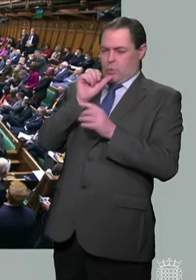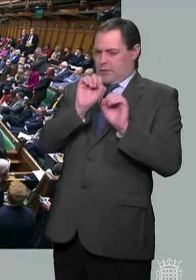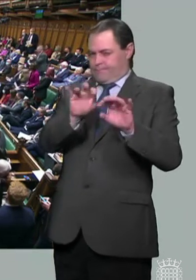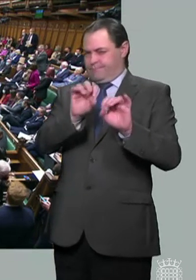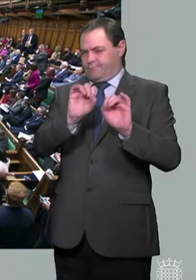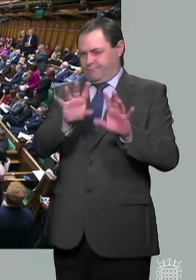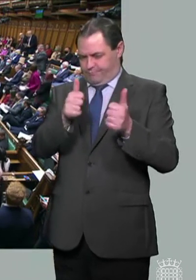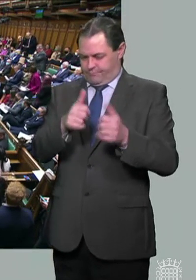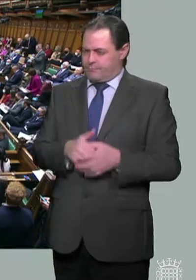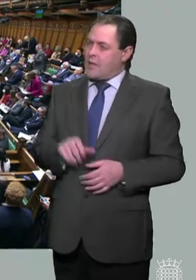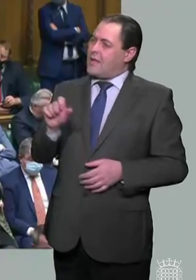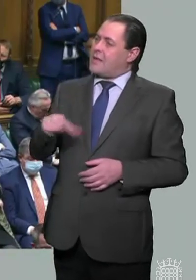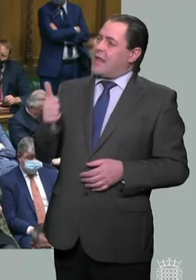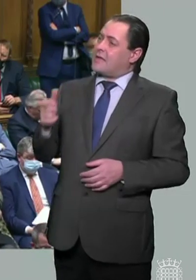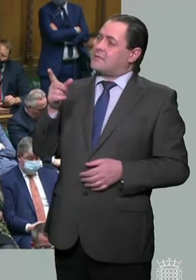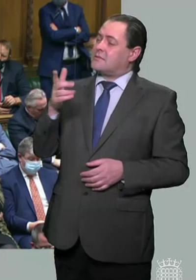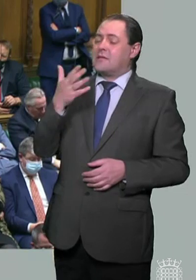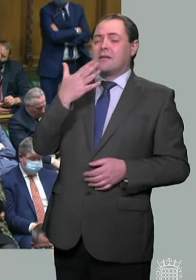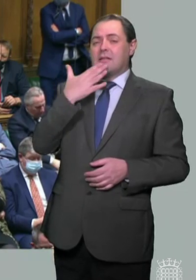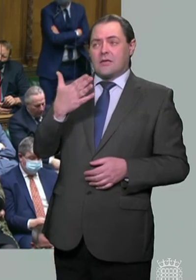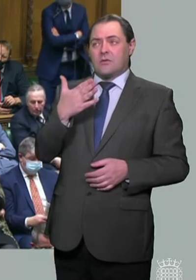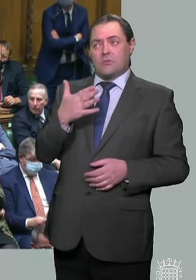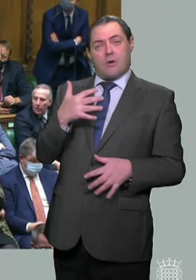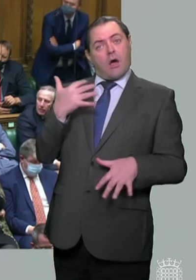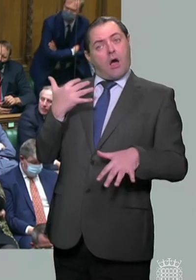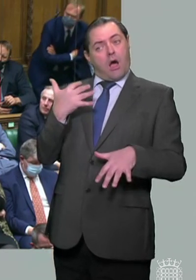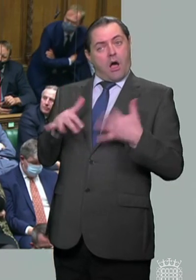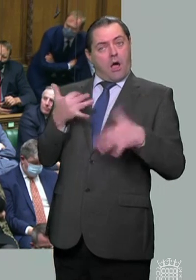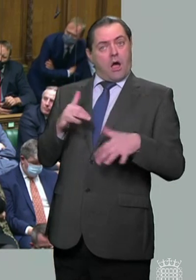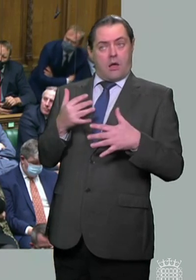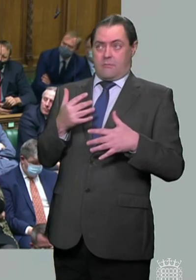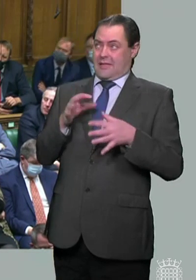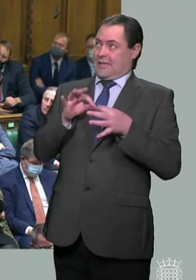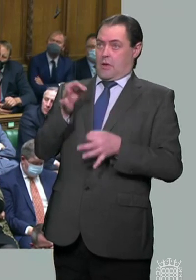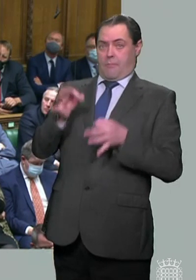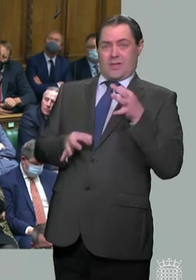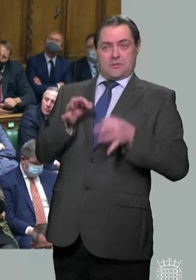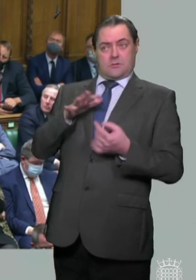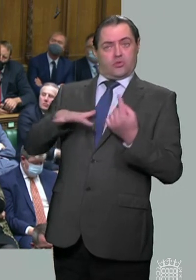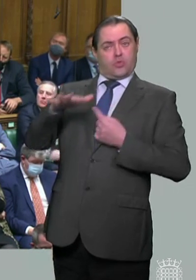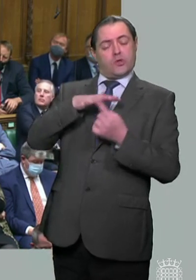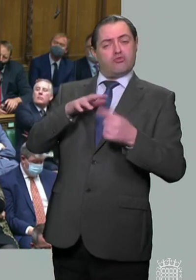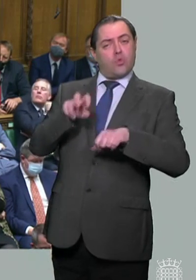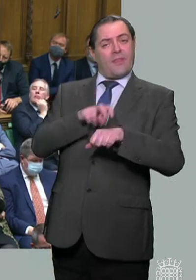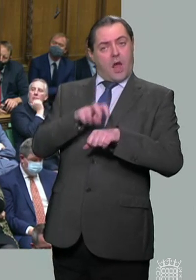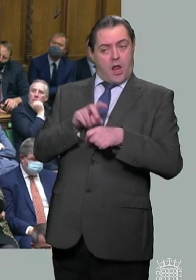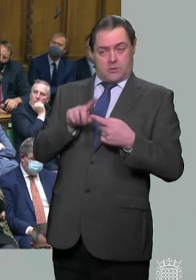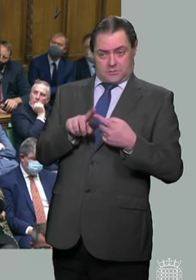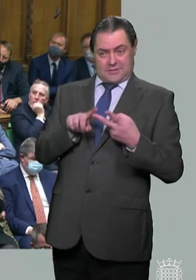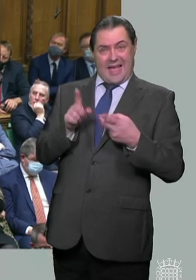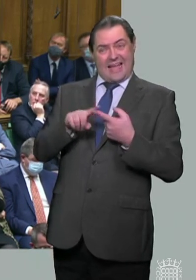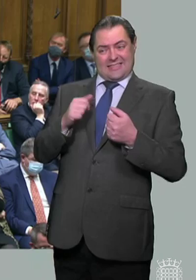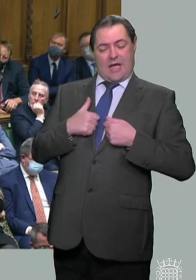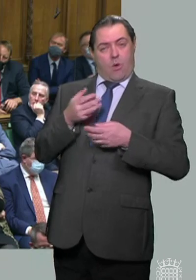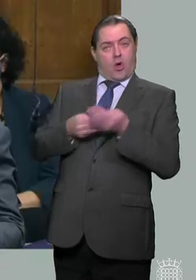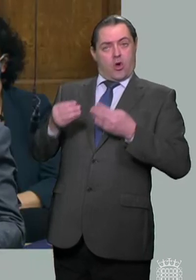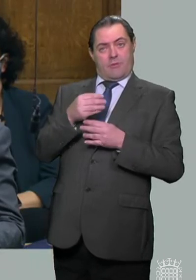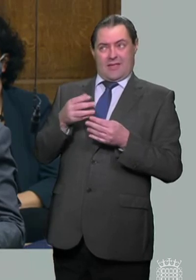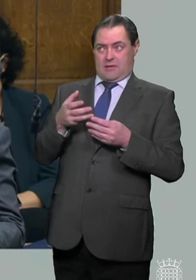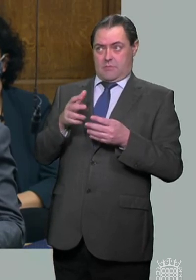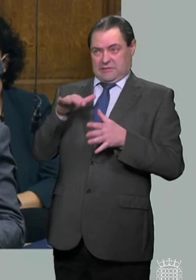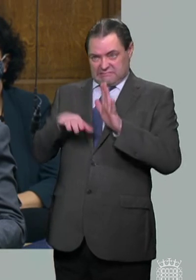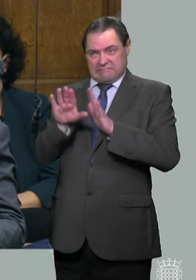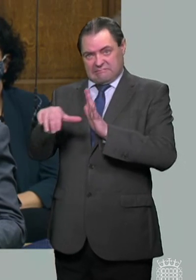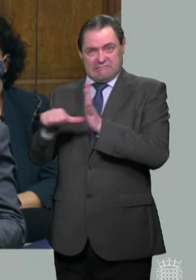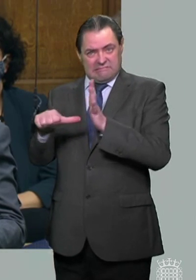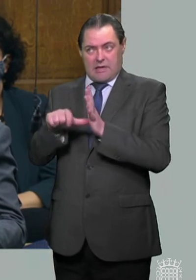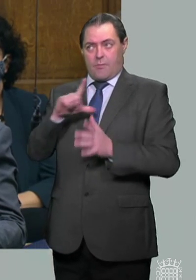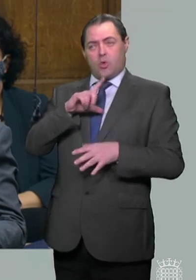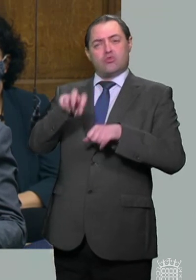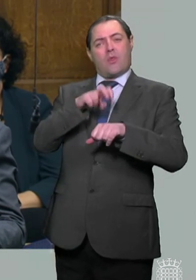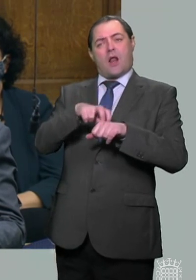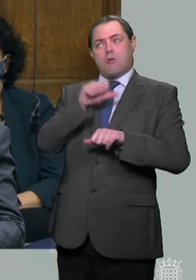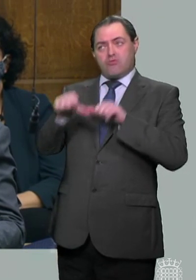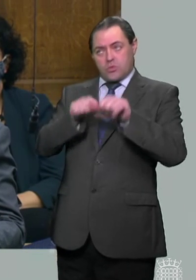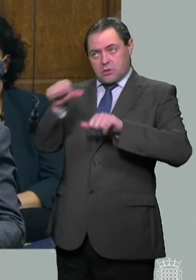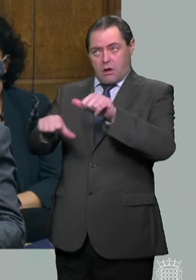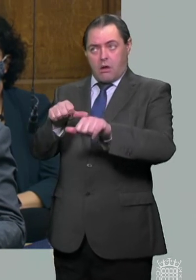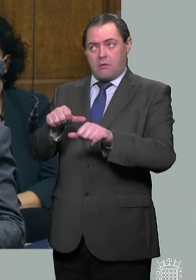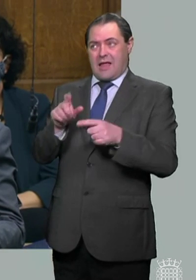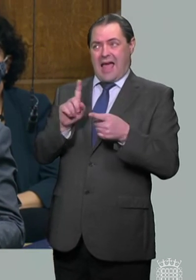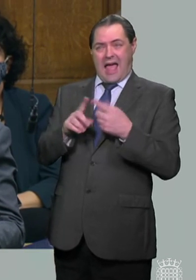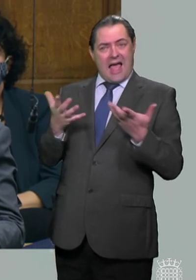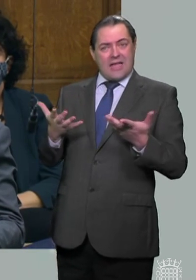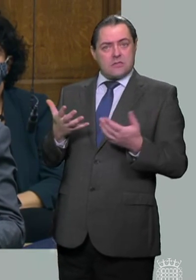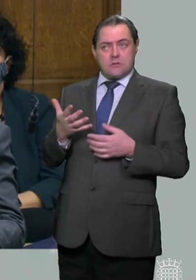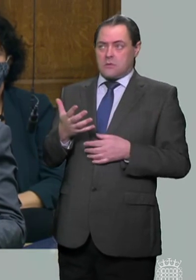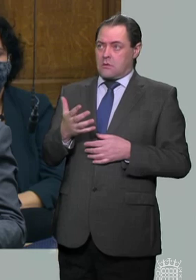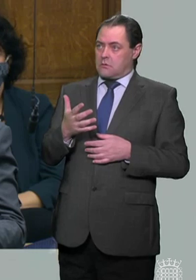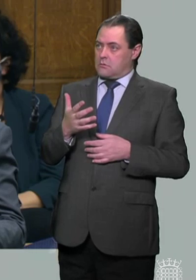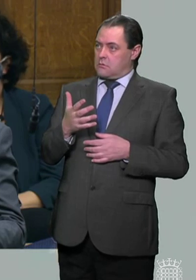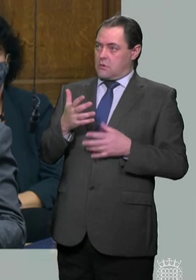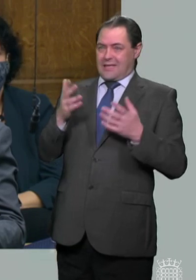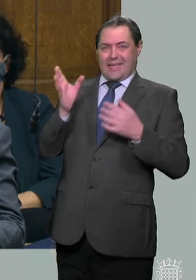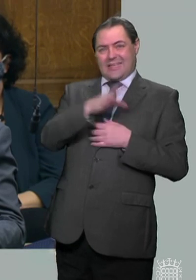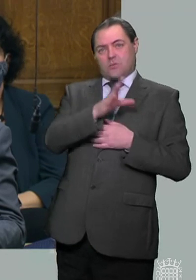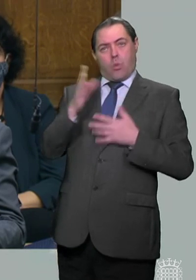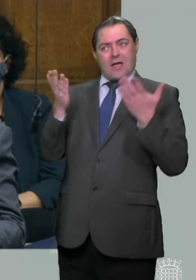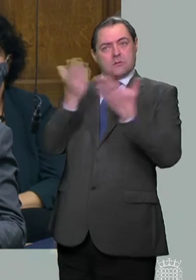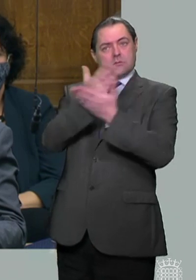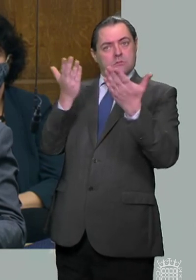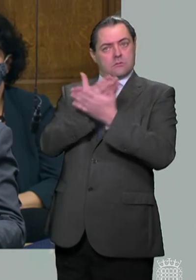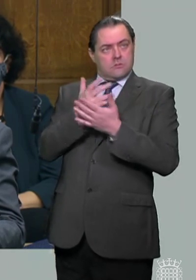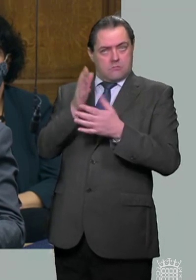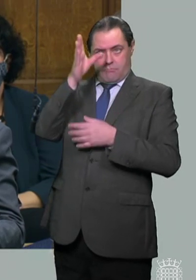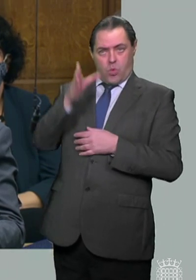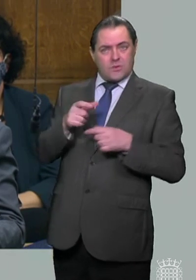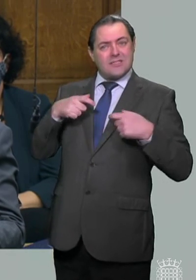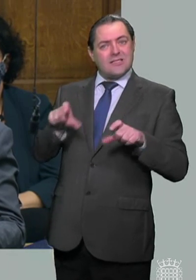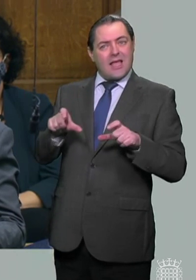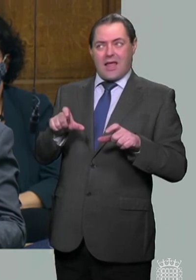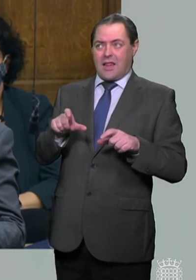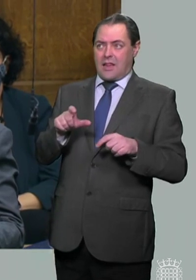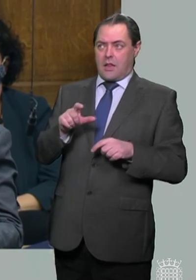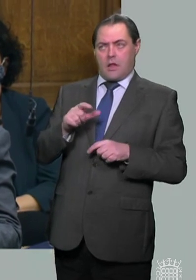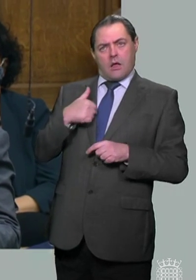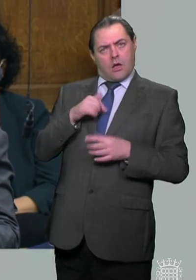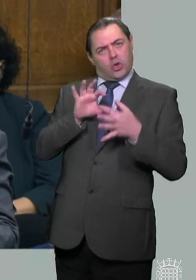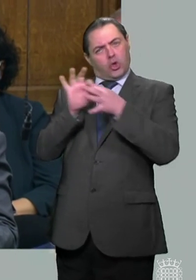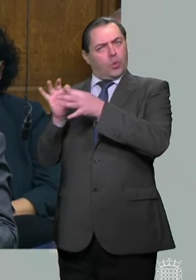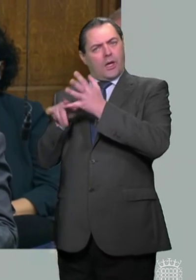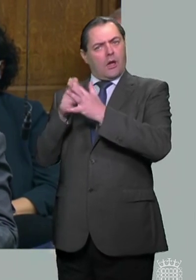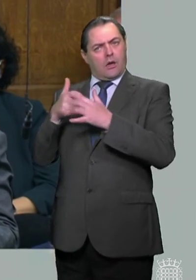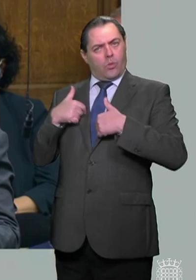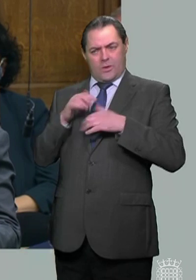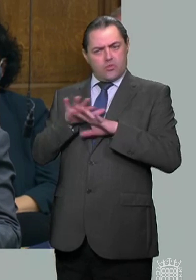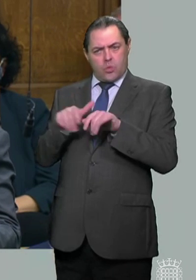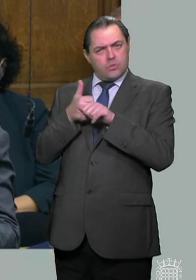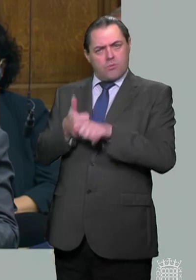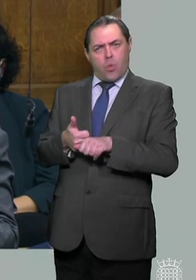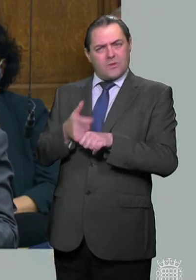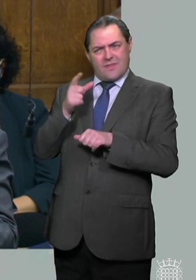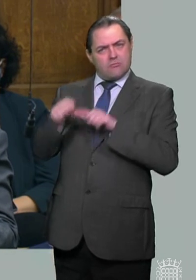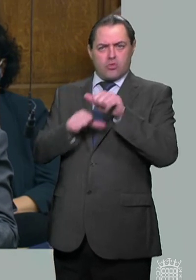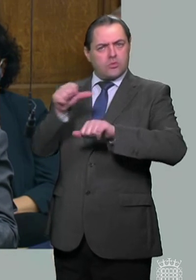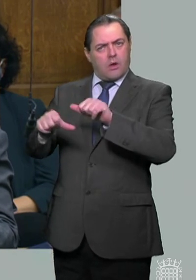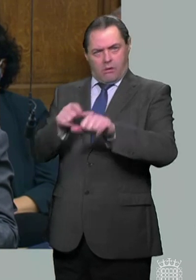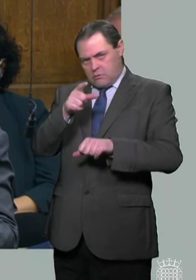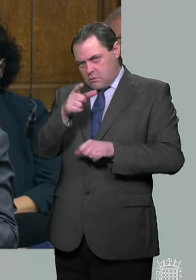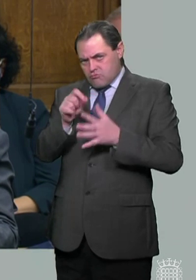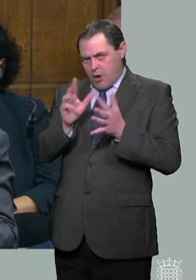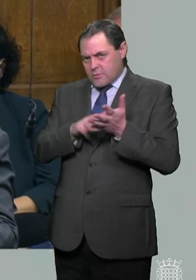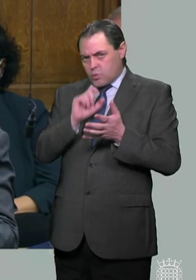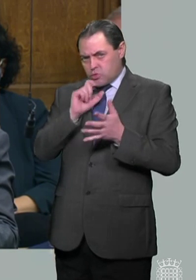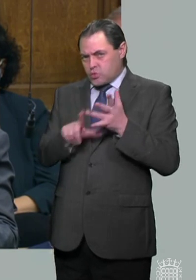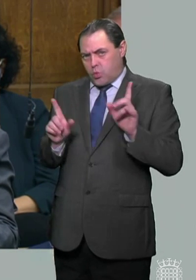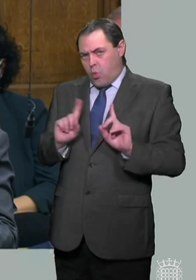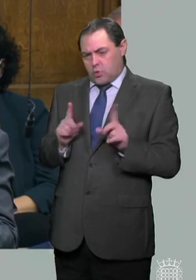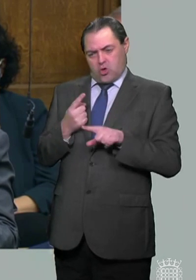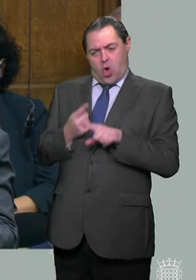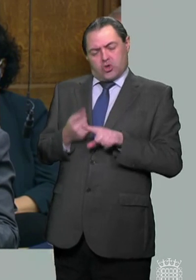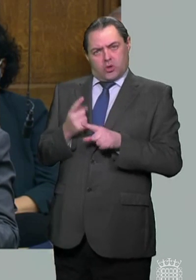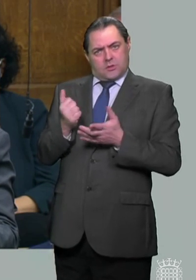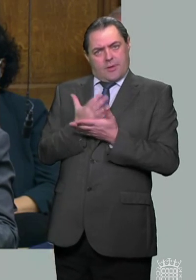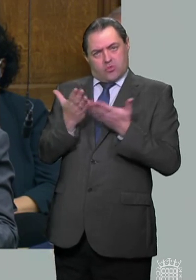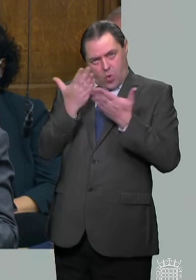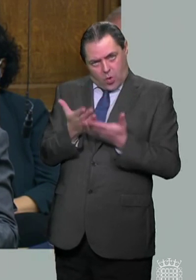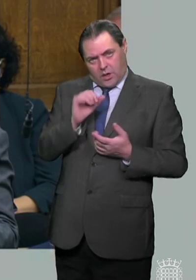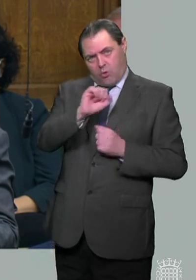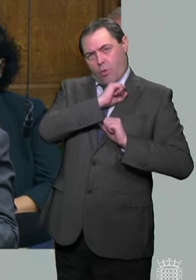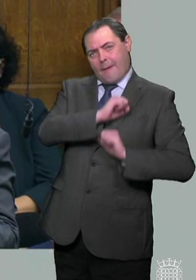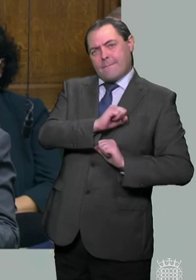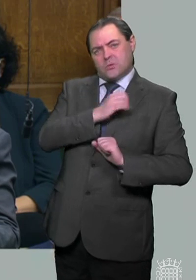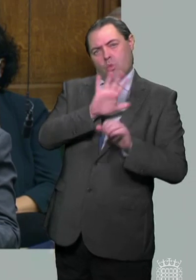Sir Jeffrey M. Donaldson In view of the harm caused to political stability in Northern Ireland and to our economy by the Northern Ireland protocol, noting the lack of progress in removing the Irish Sea border, and recognising that Unionist consent for the protocol is not forthcoming, what urgent steps do the Prime Minister and his Government intend to take to honour his commitment